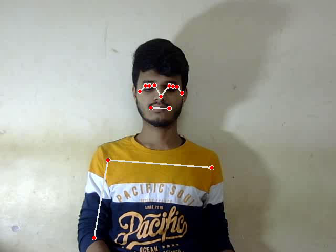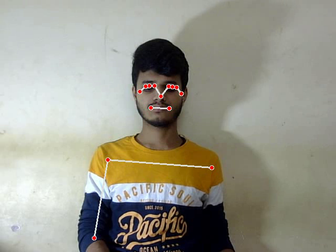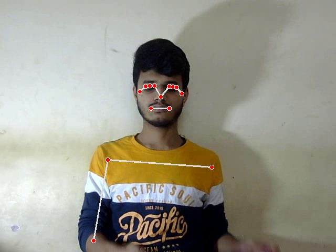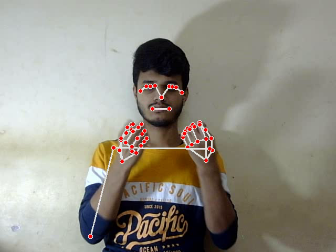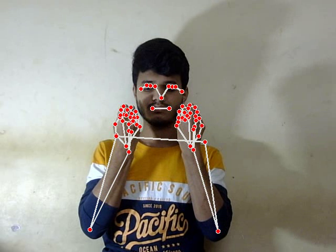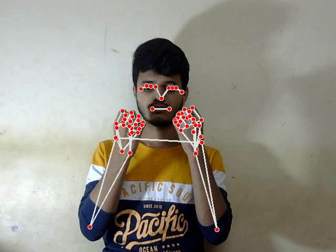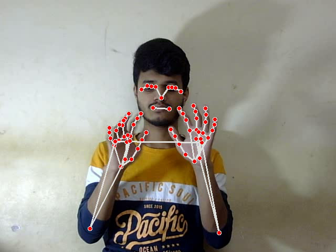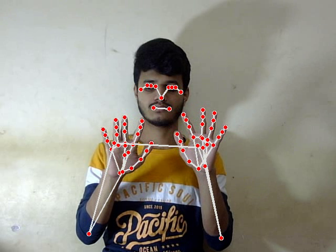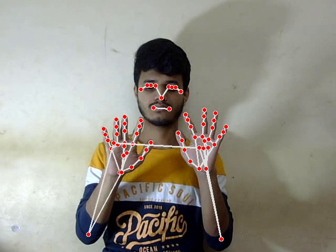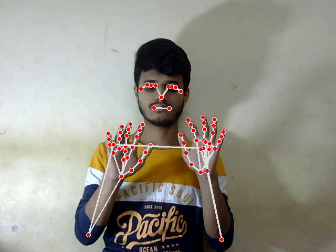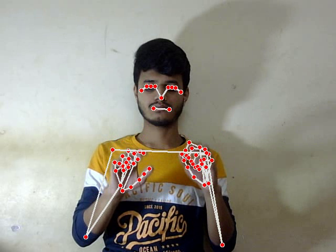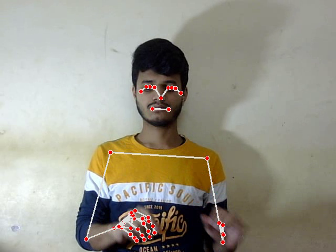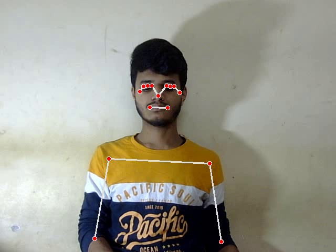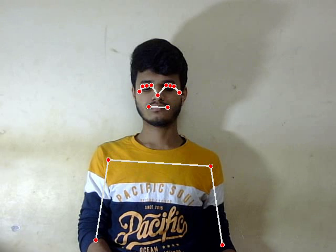finish